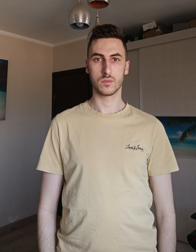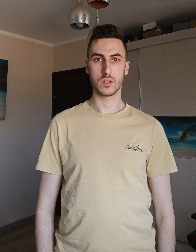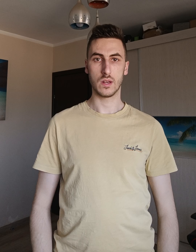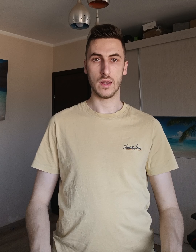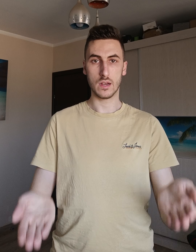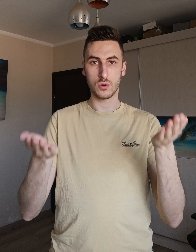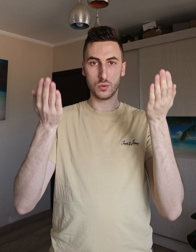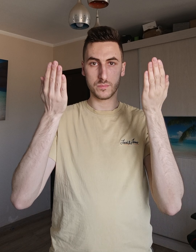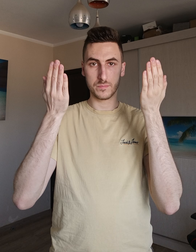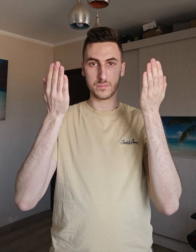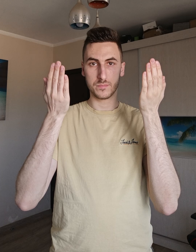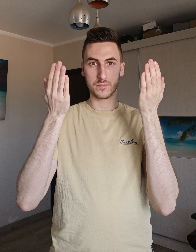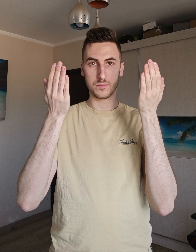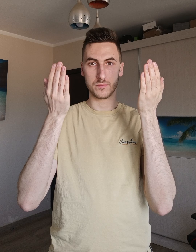לקום